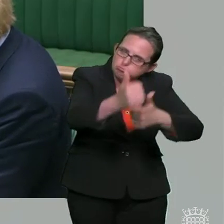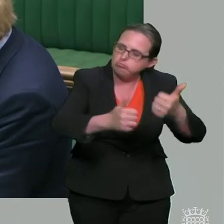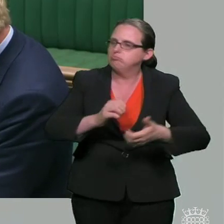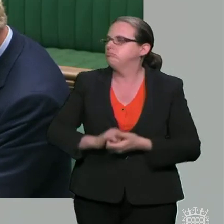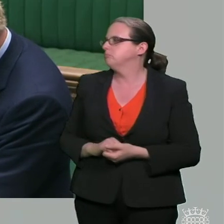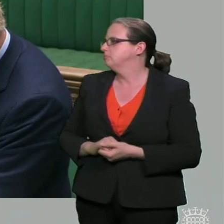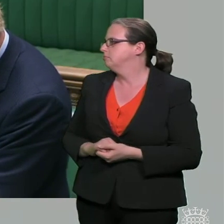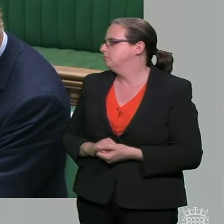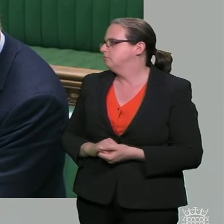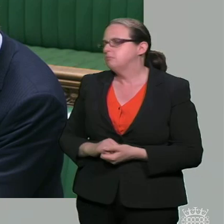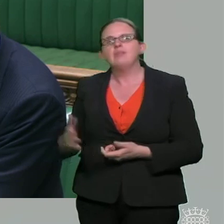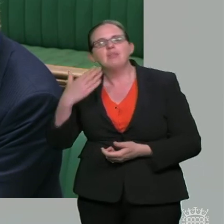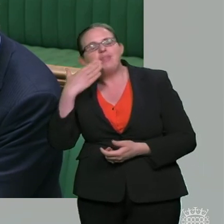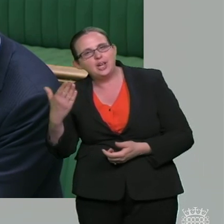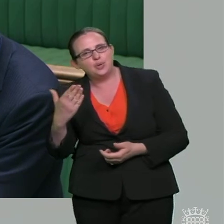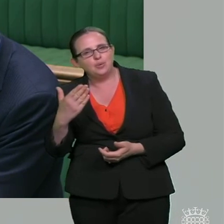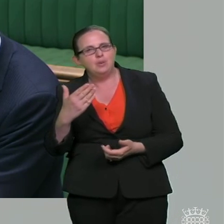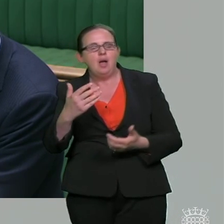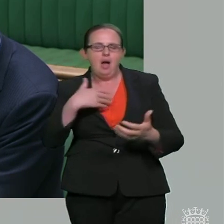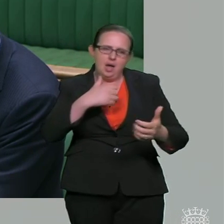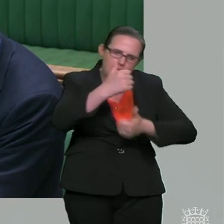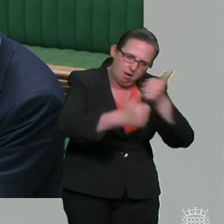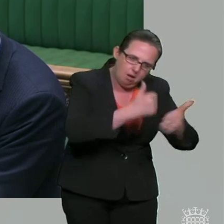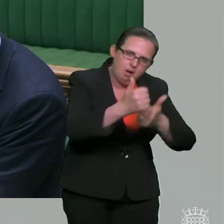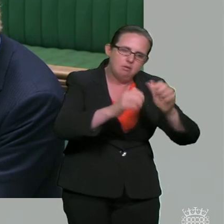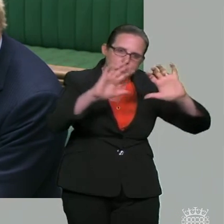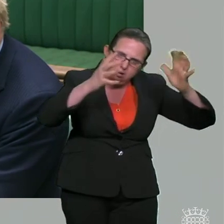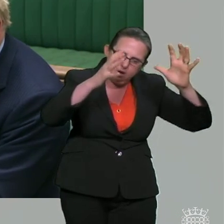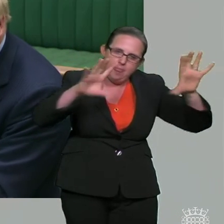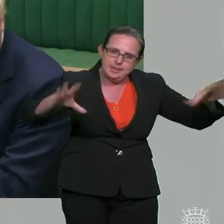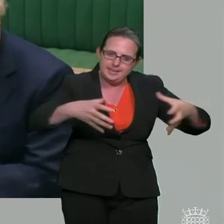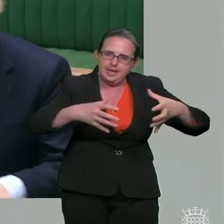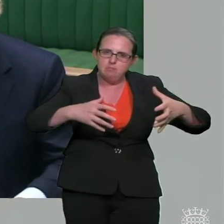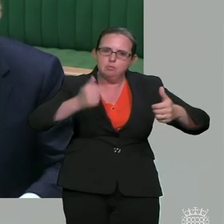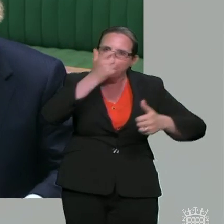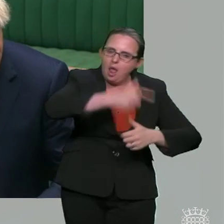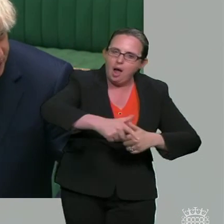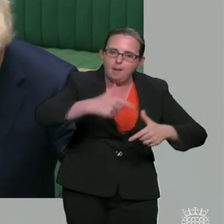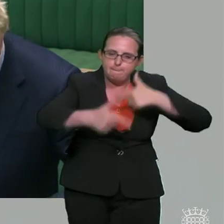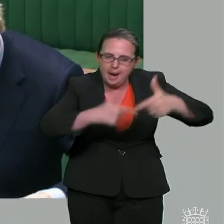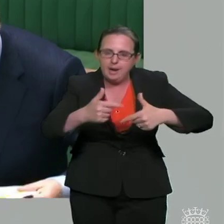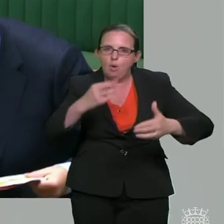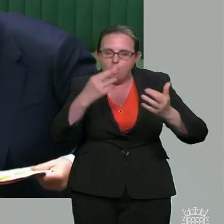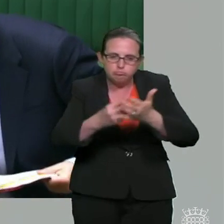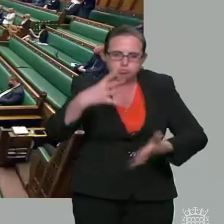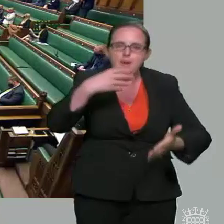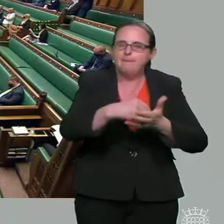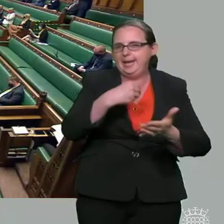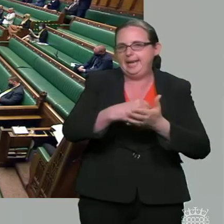I am very happy to join her in wishing Giani Singh and the team the very best of luck for their charity bike ride.